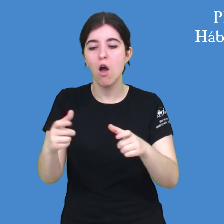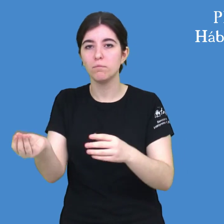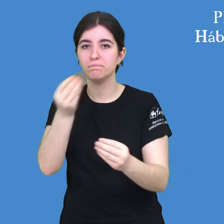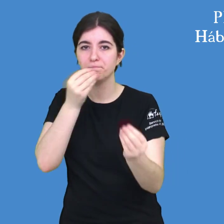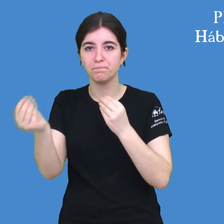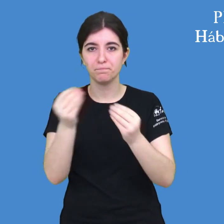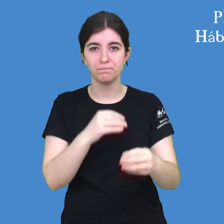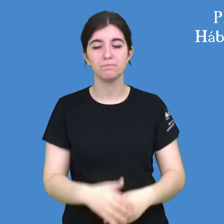comer